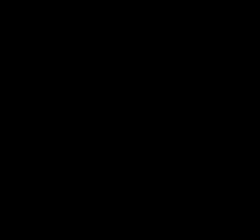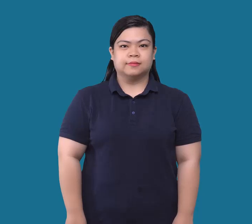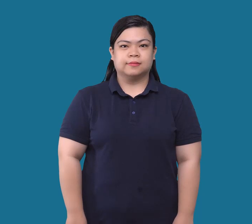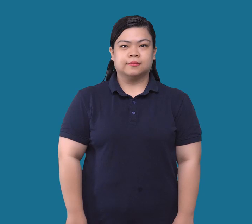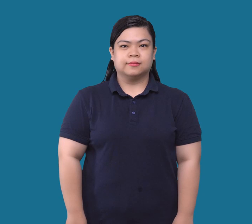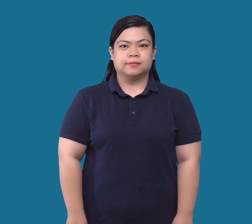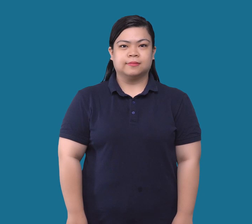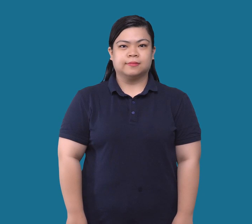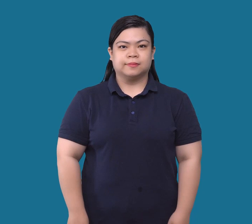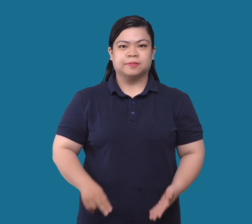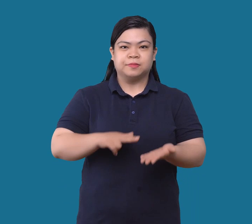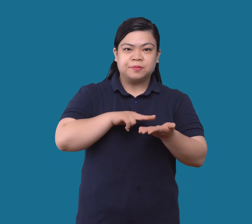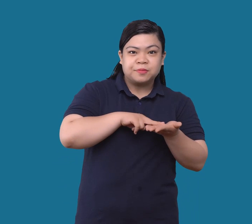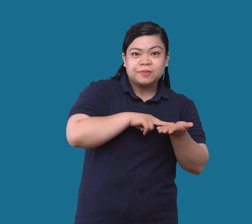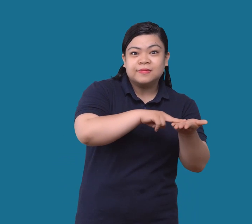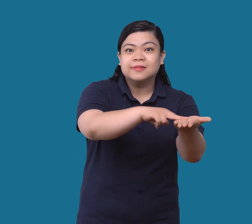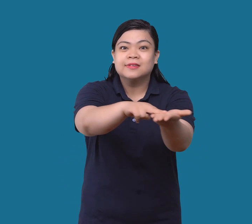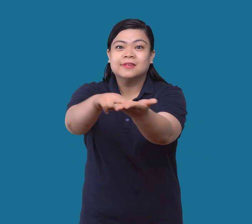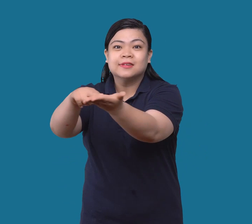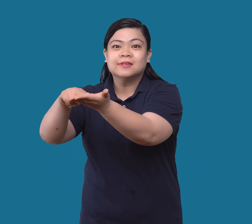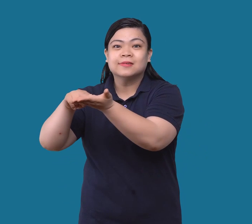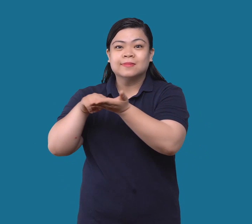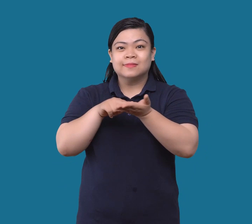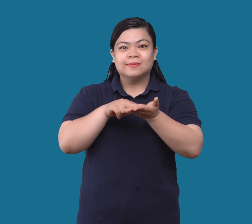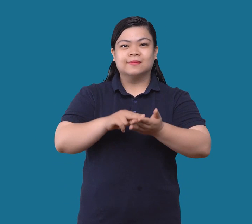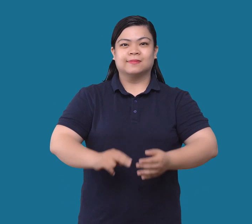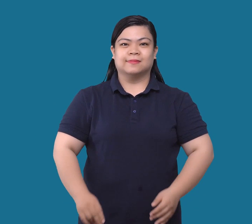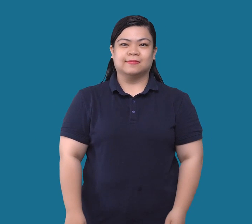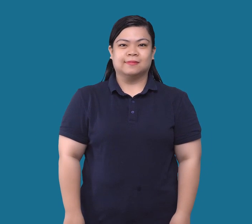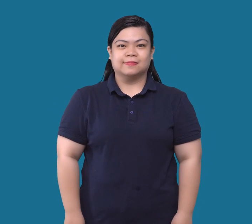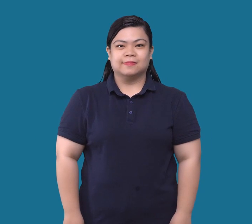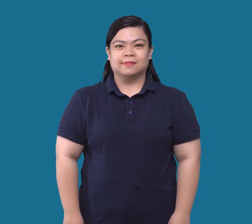thiếp mời